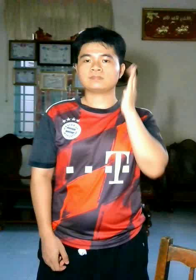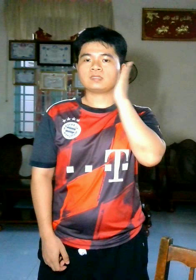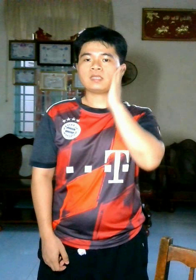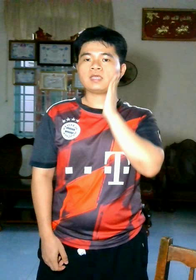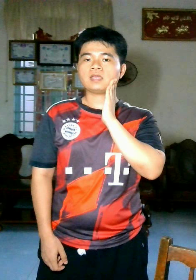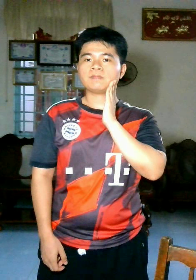dep